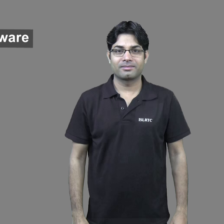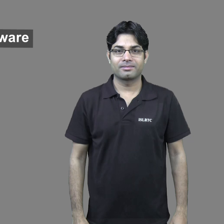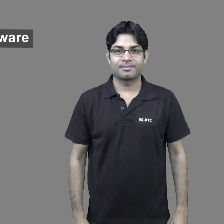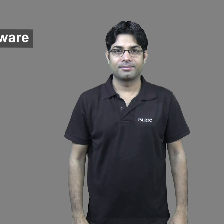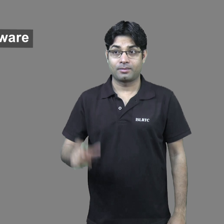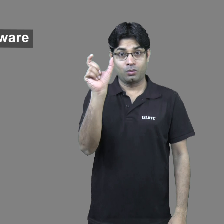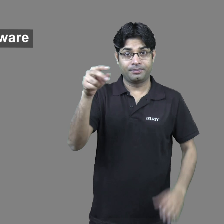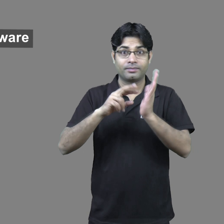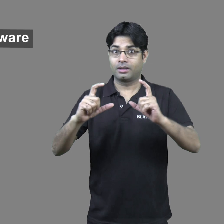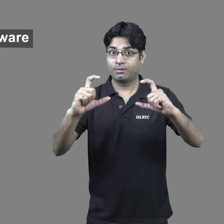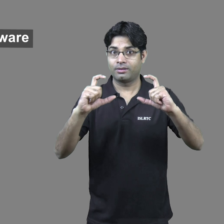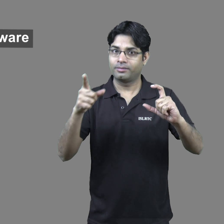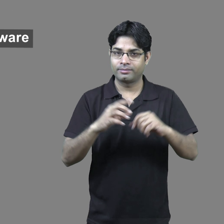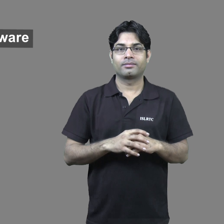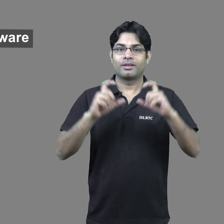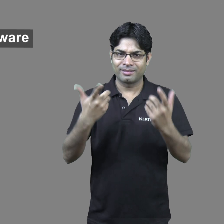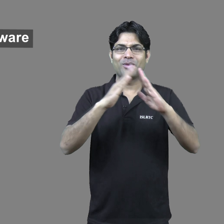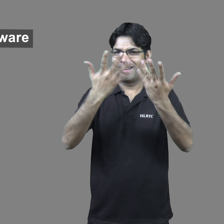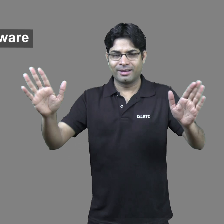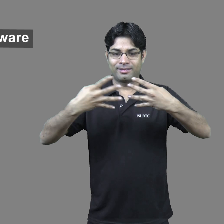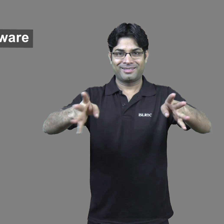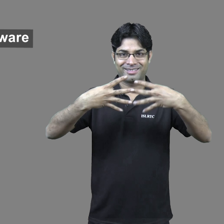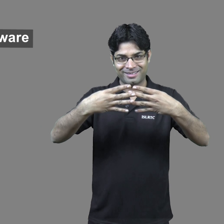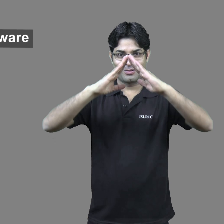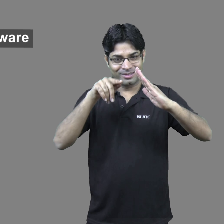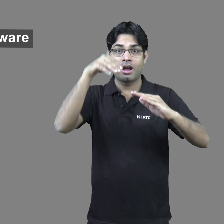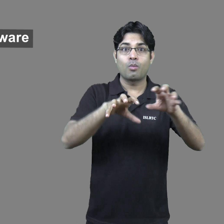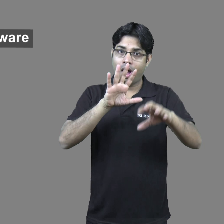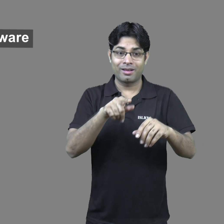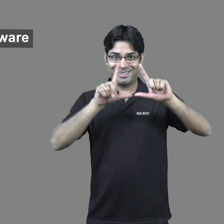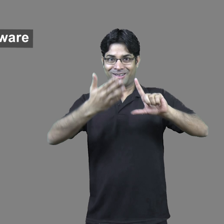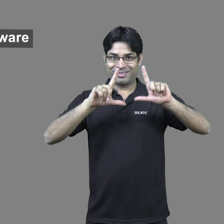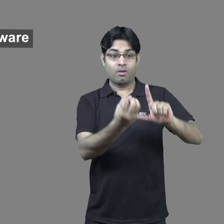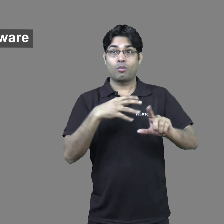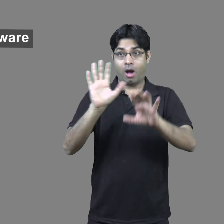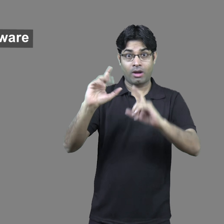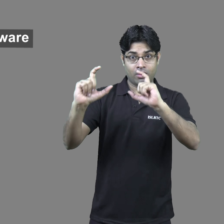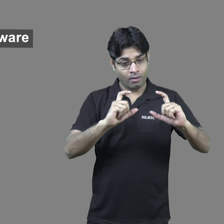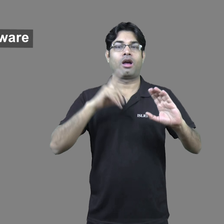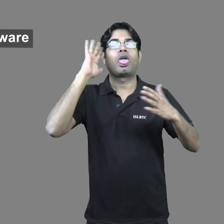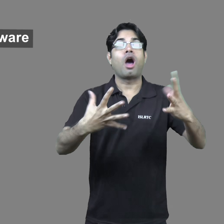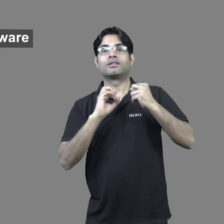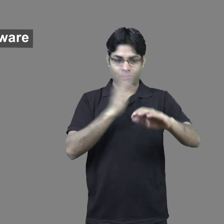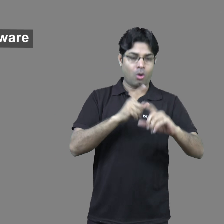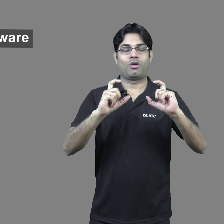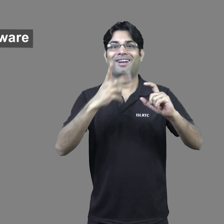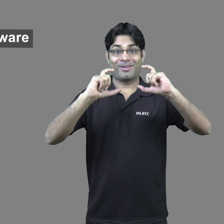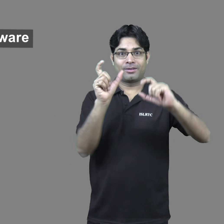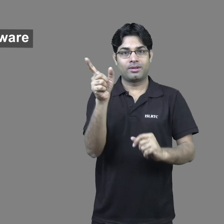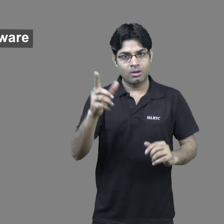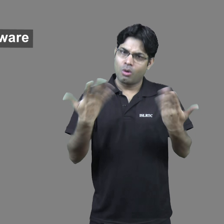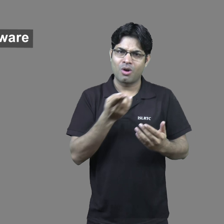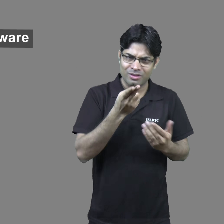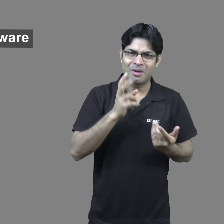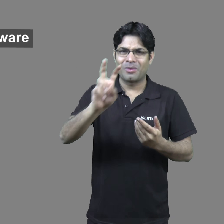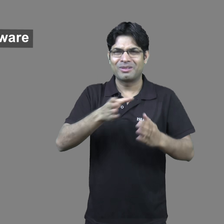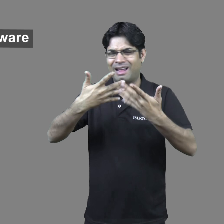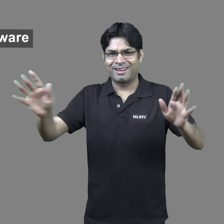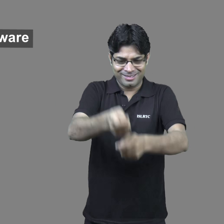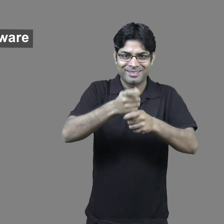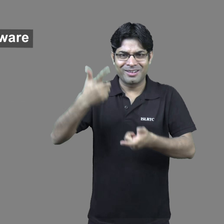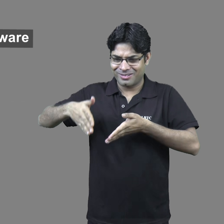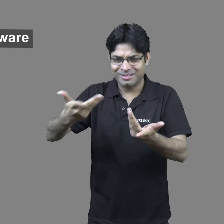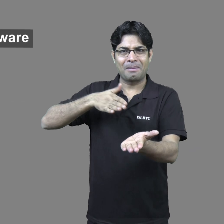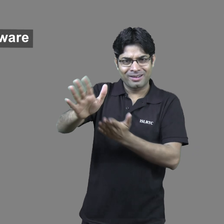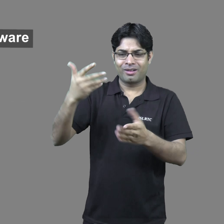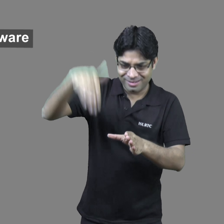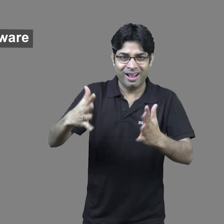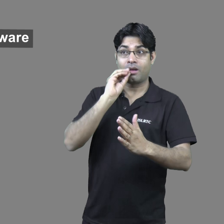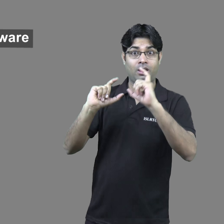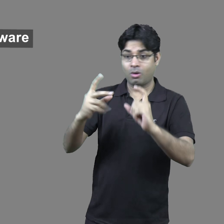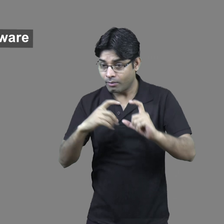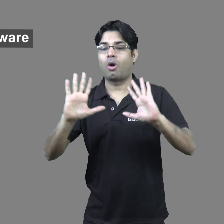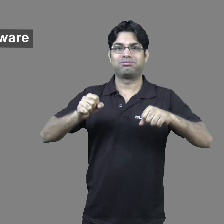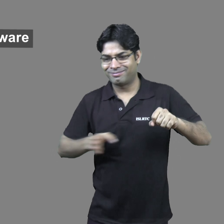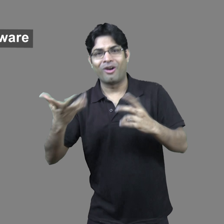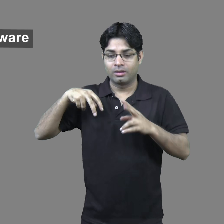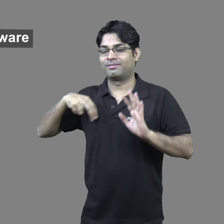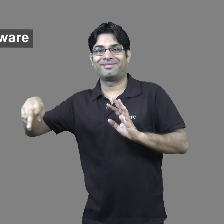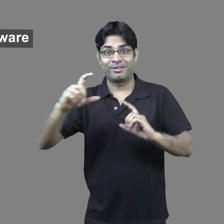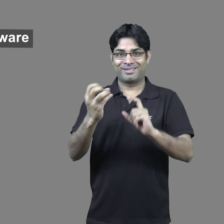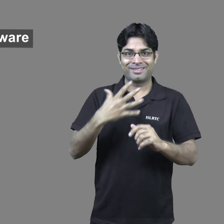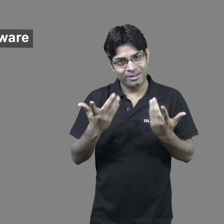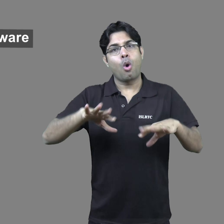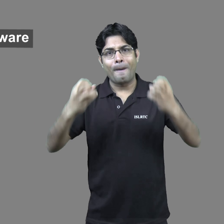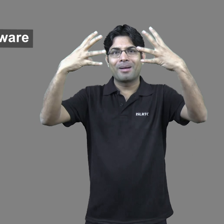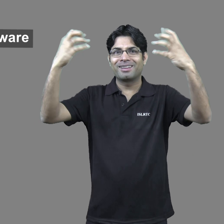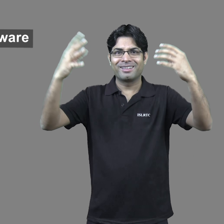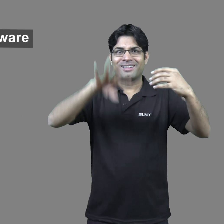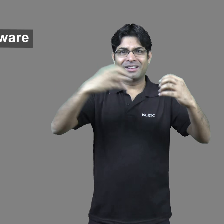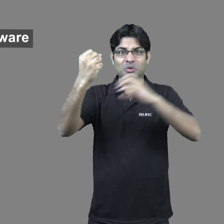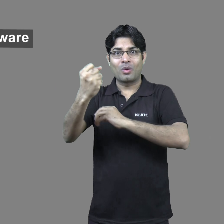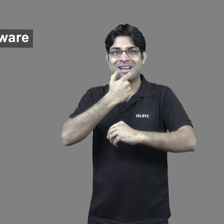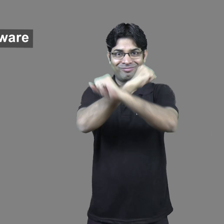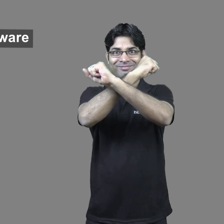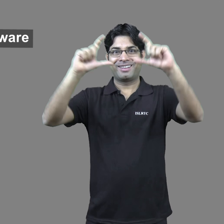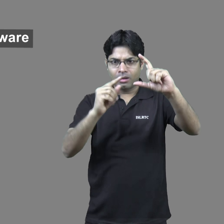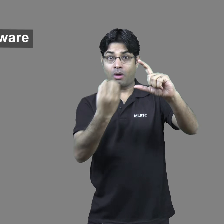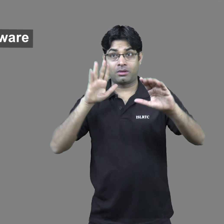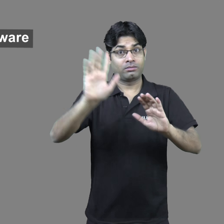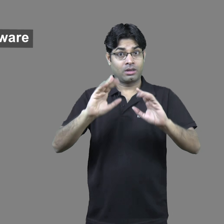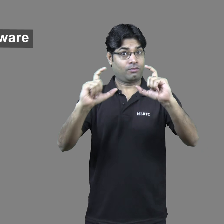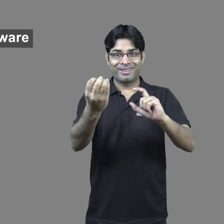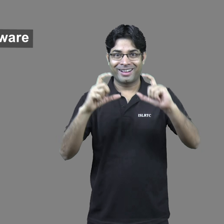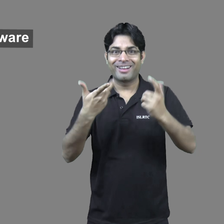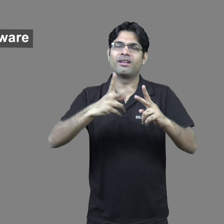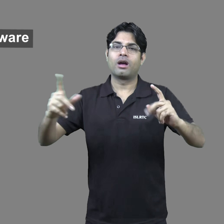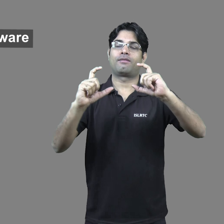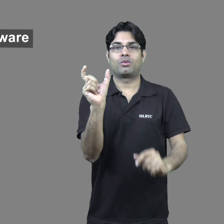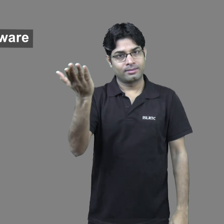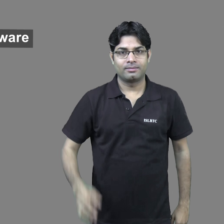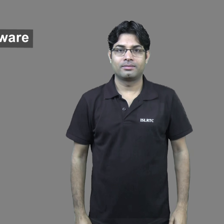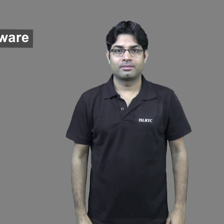Beware